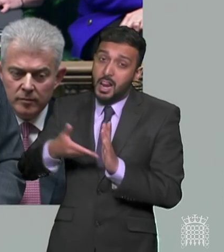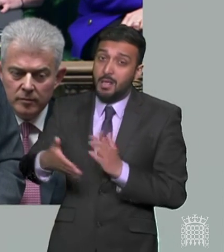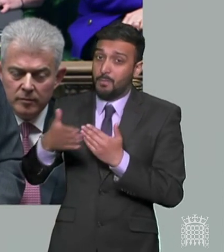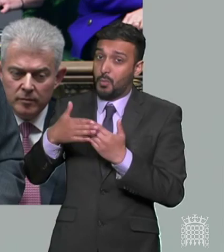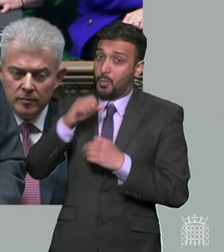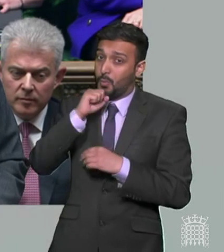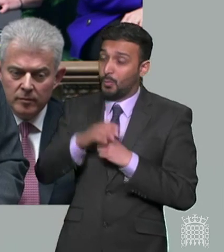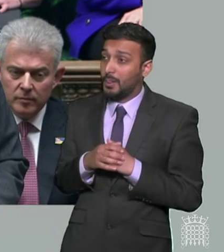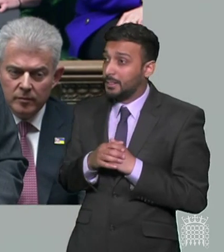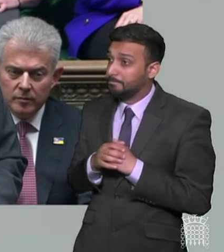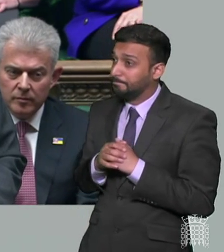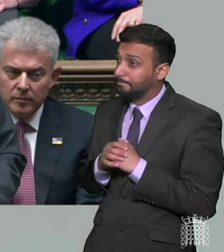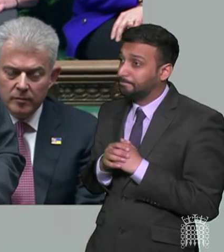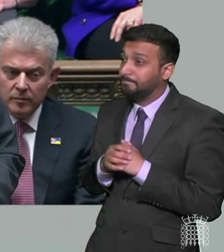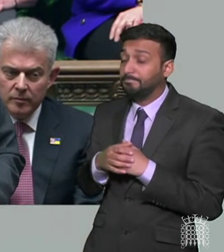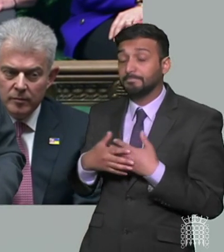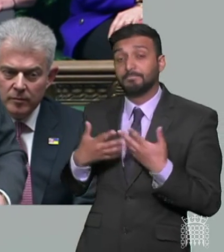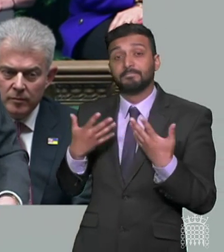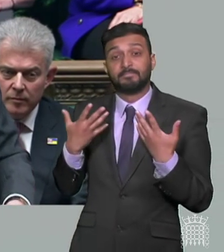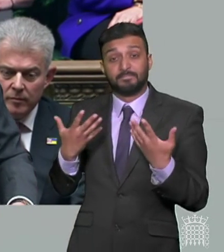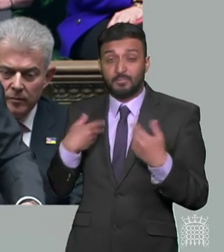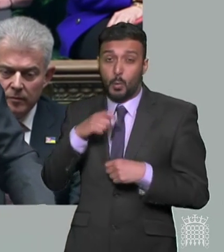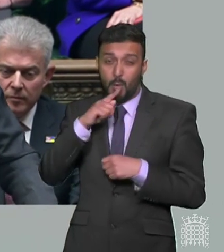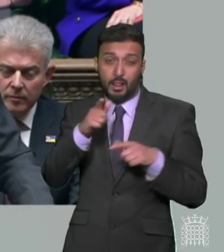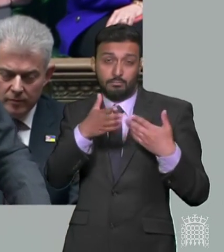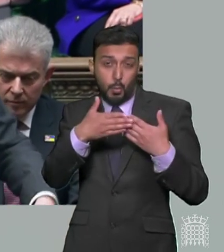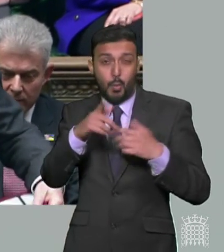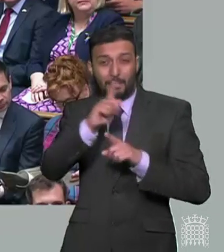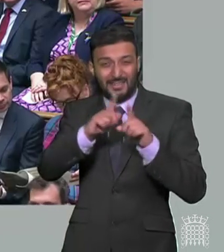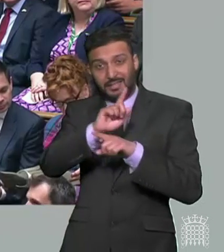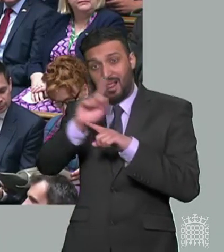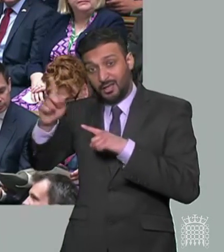In addition to my duties in this House, I shall have further such meetings later today.